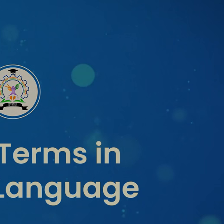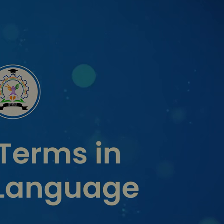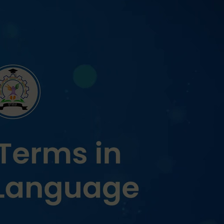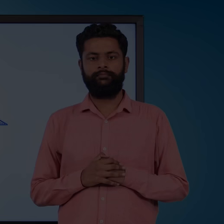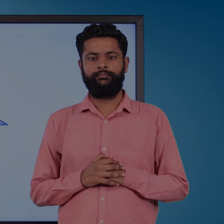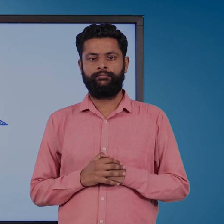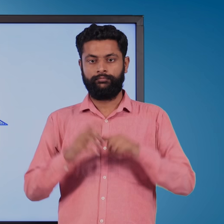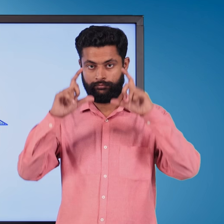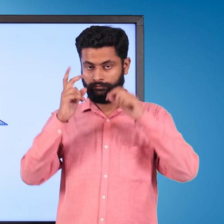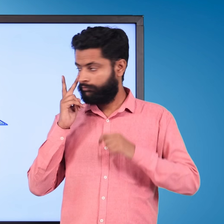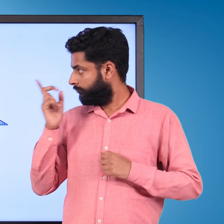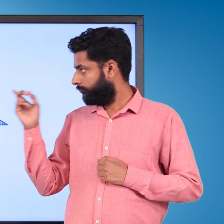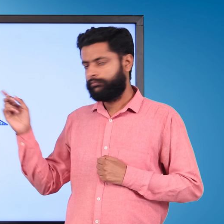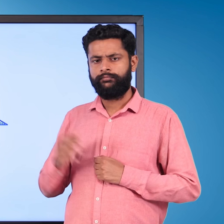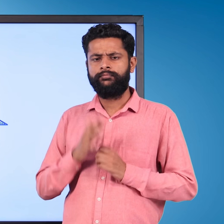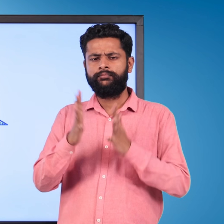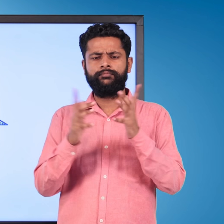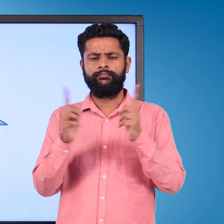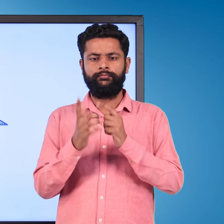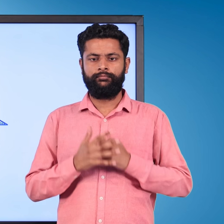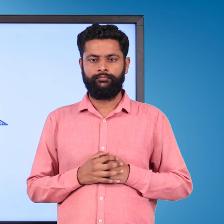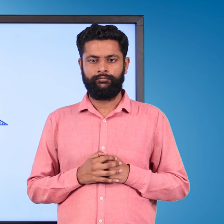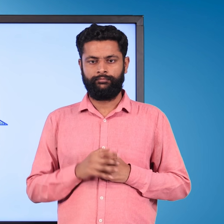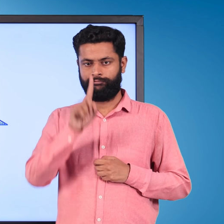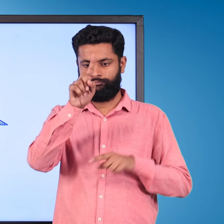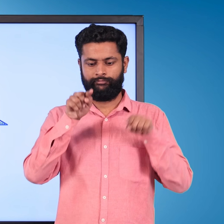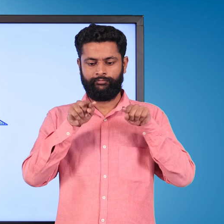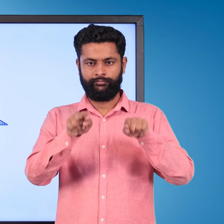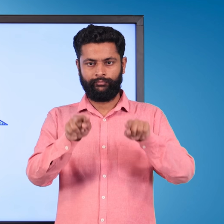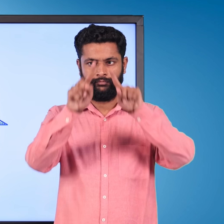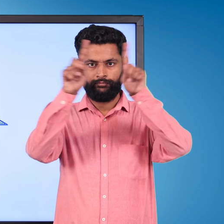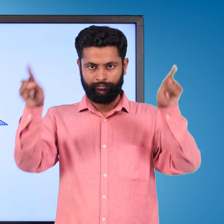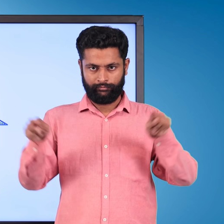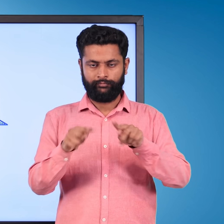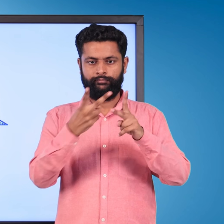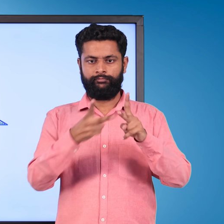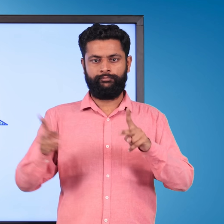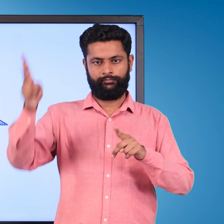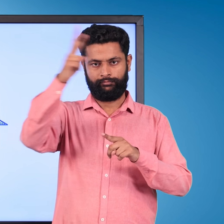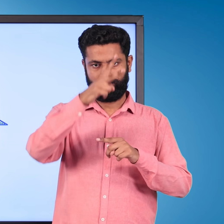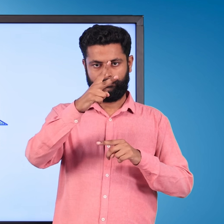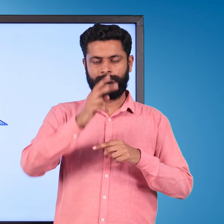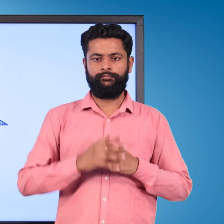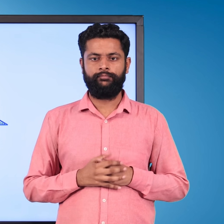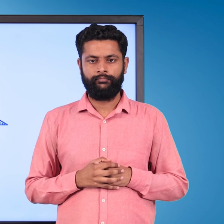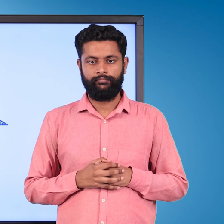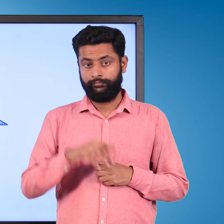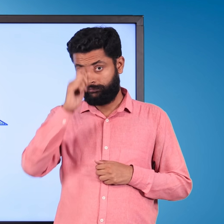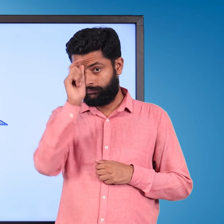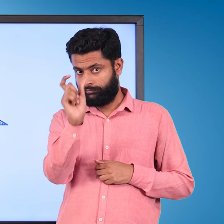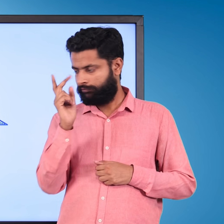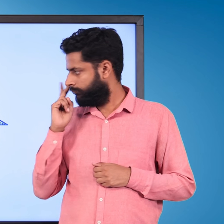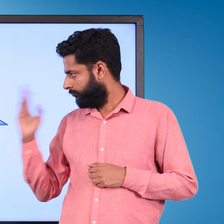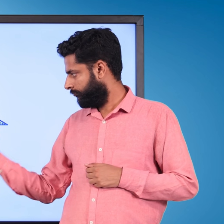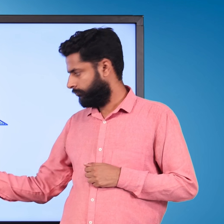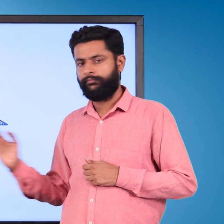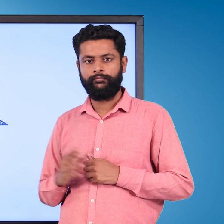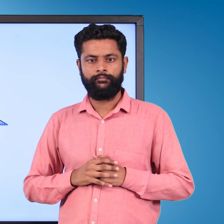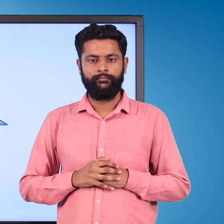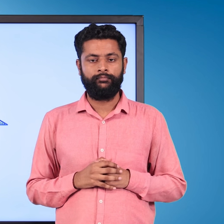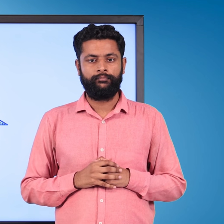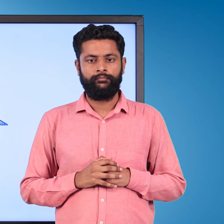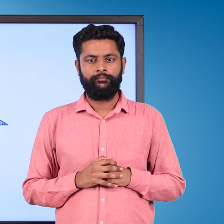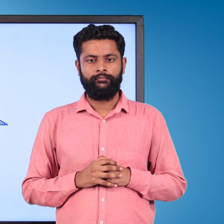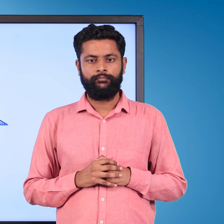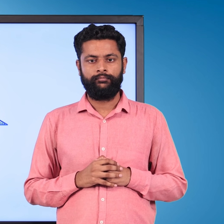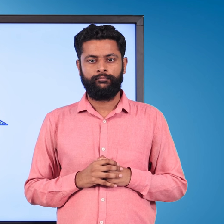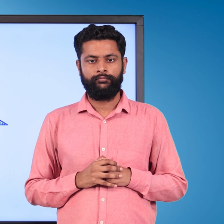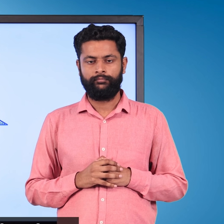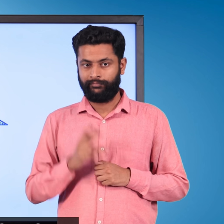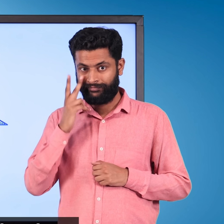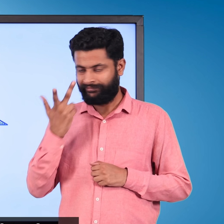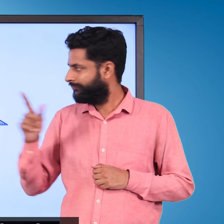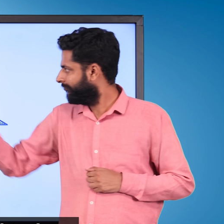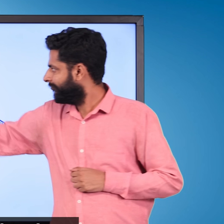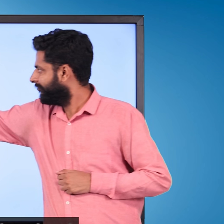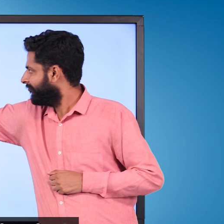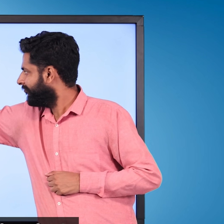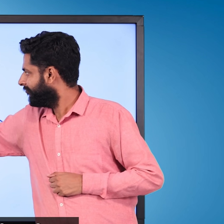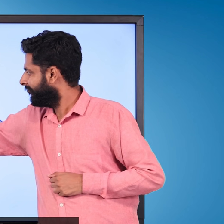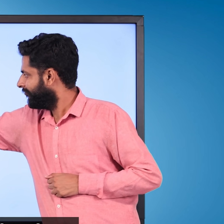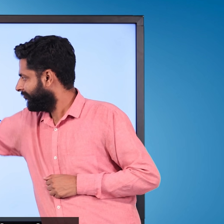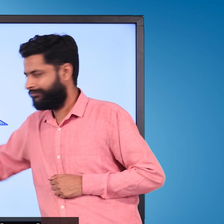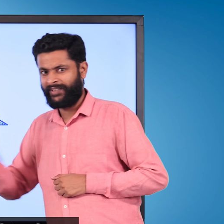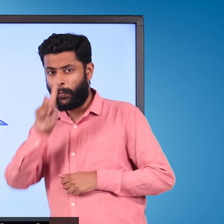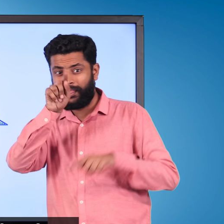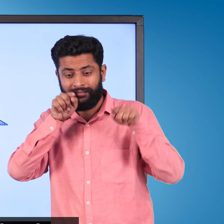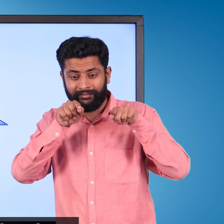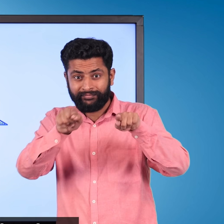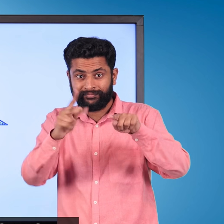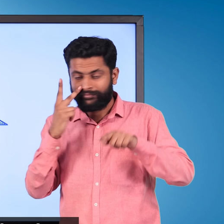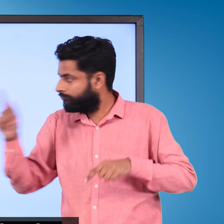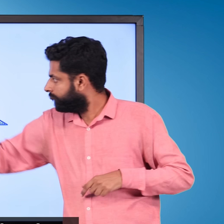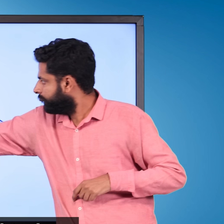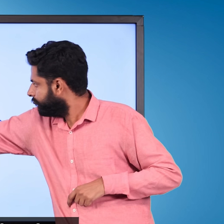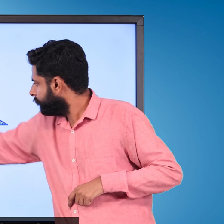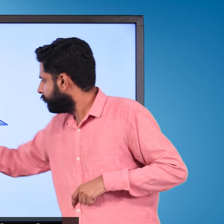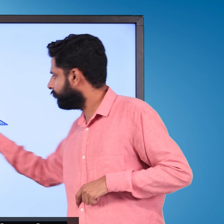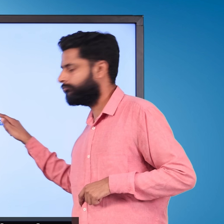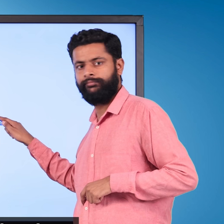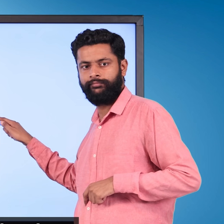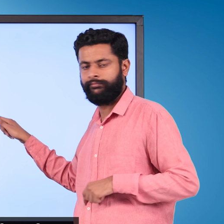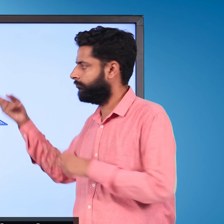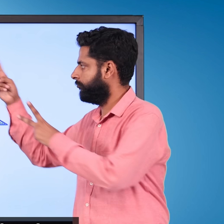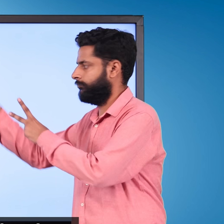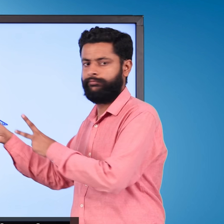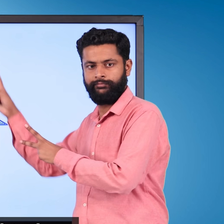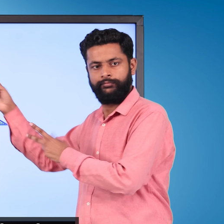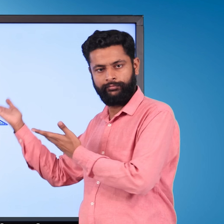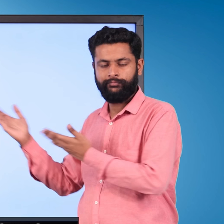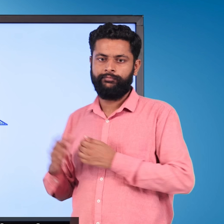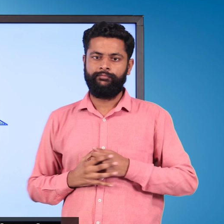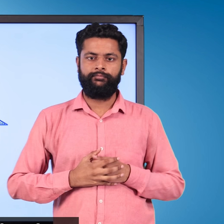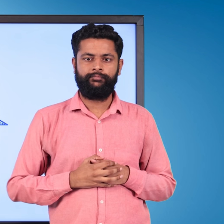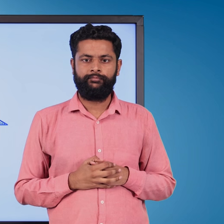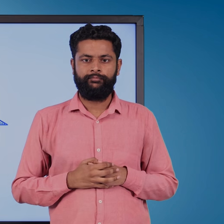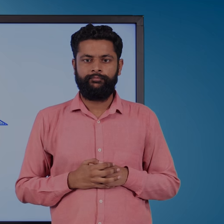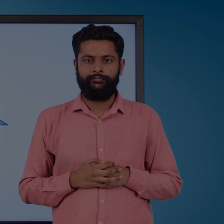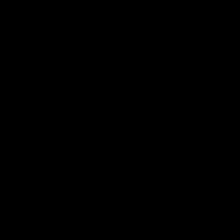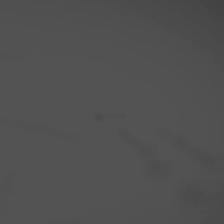This sign means trapezium. It is a quadrilateral with one pair of parallel sides.